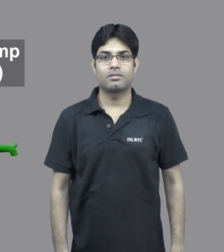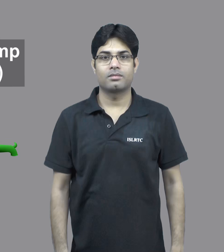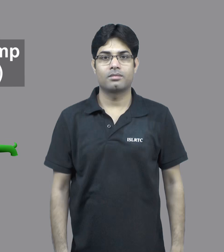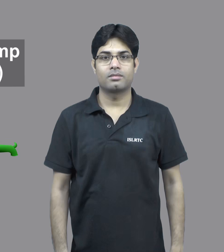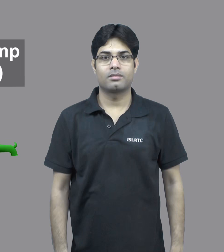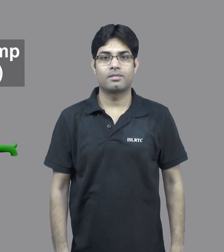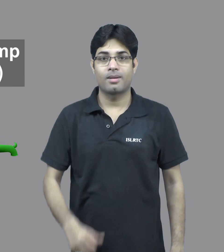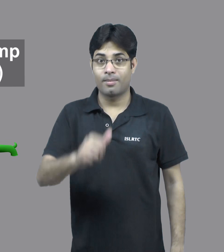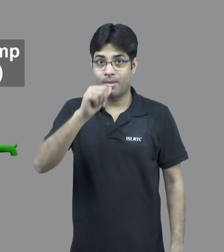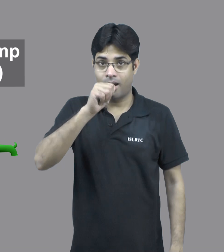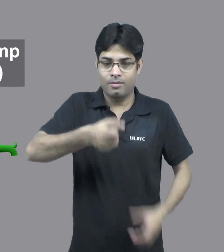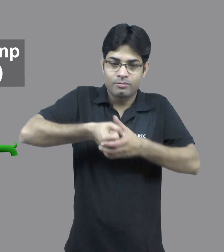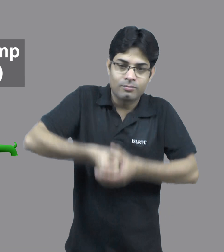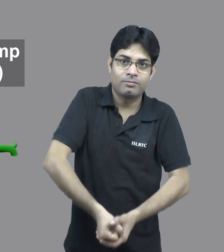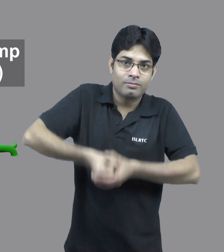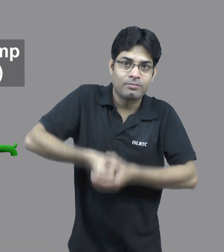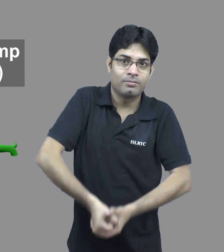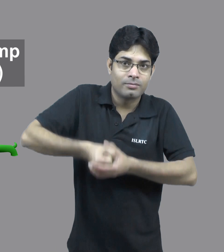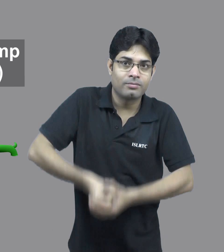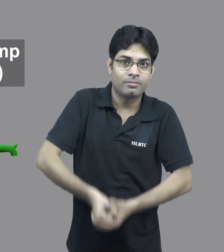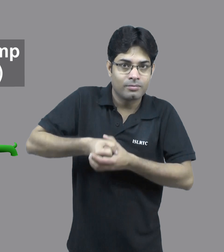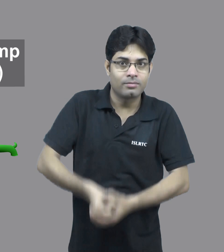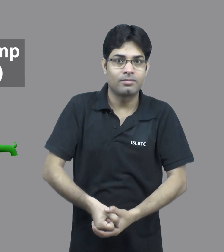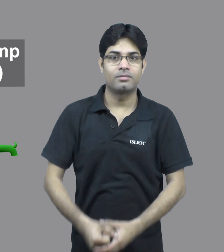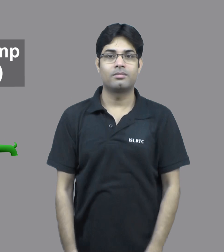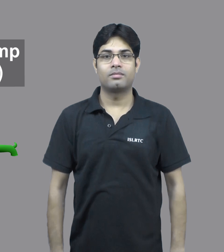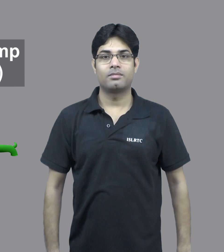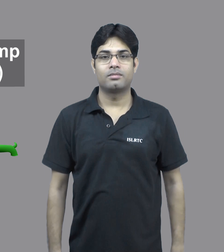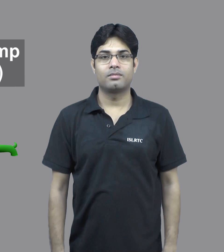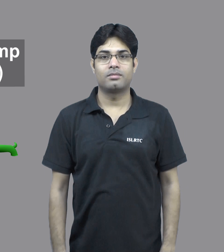Handpump (Water)